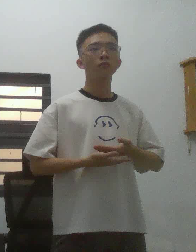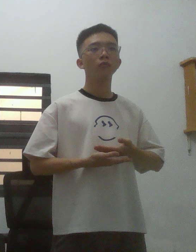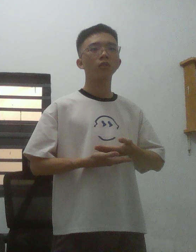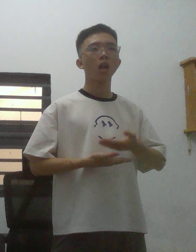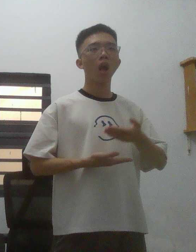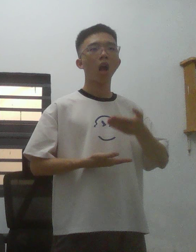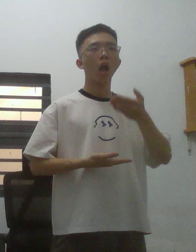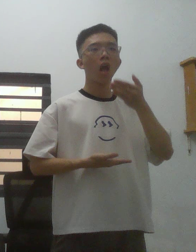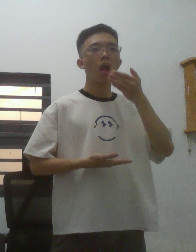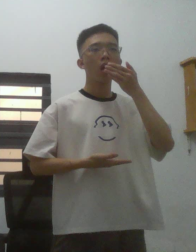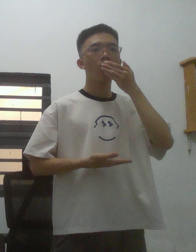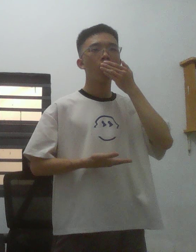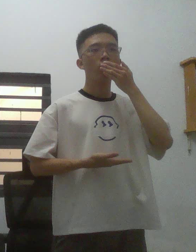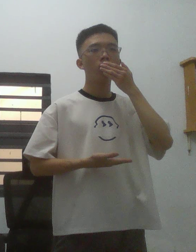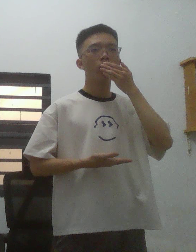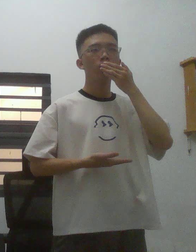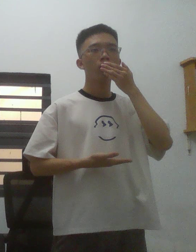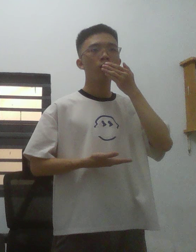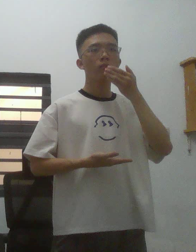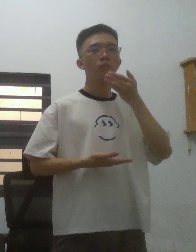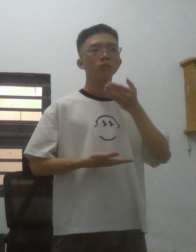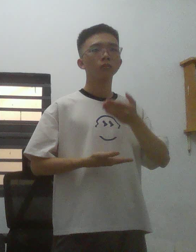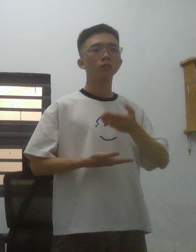sup